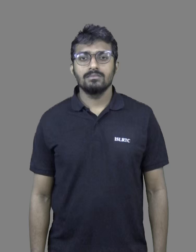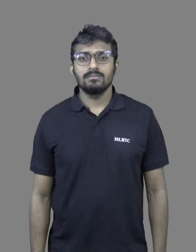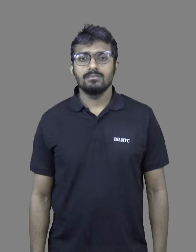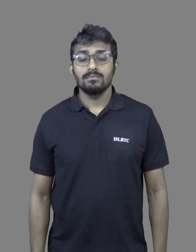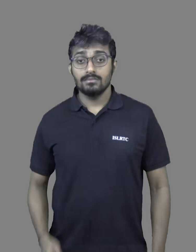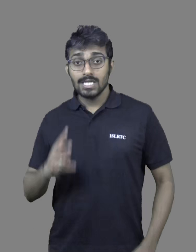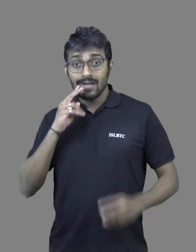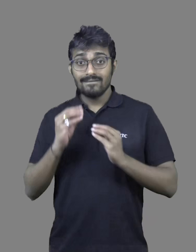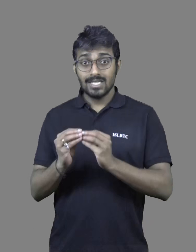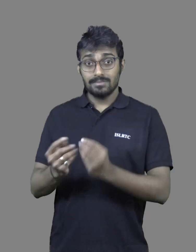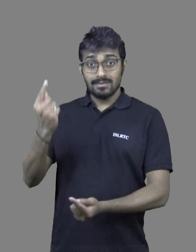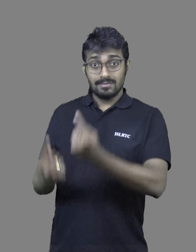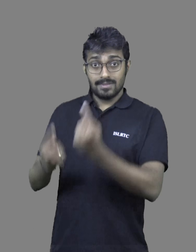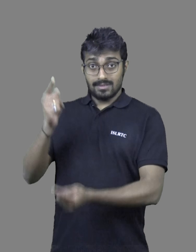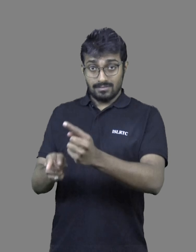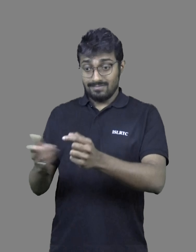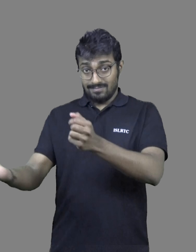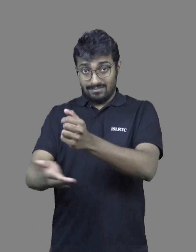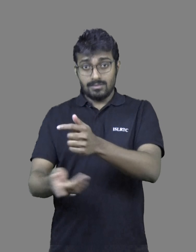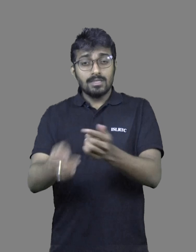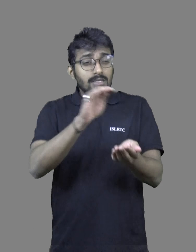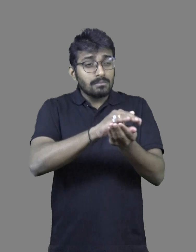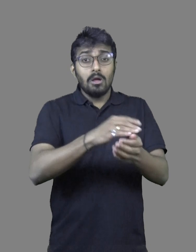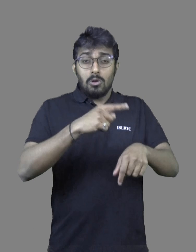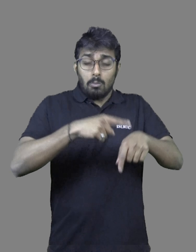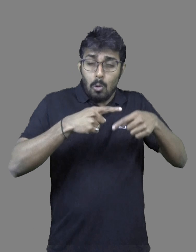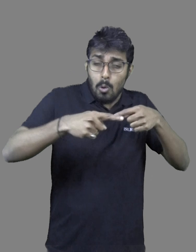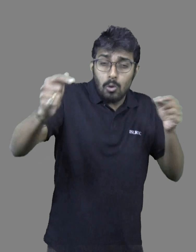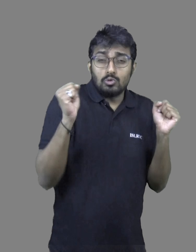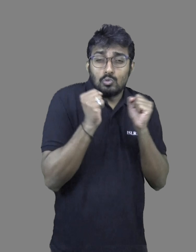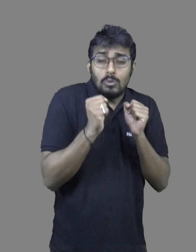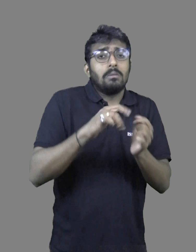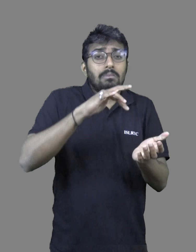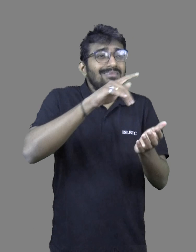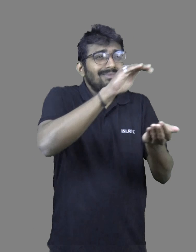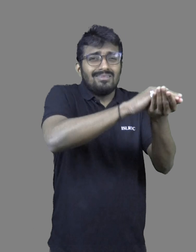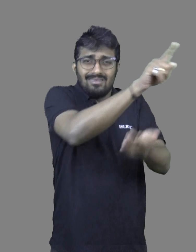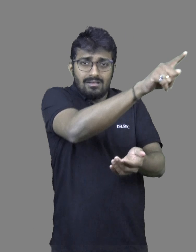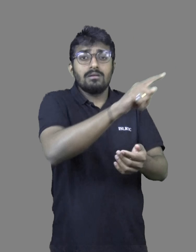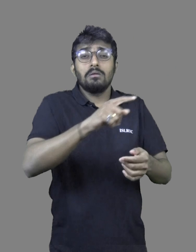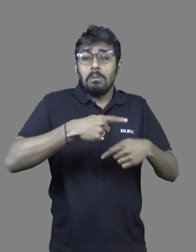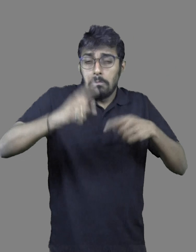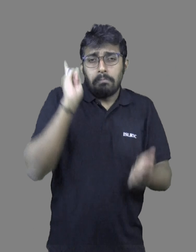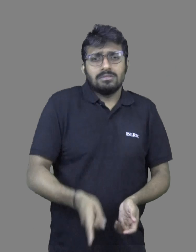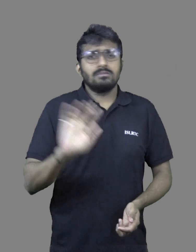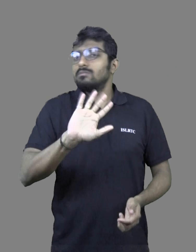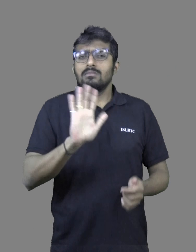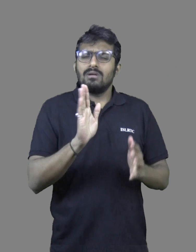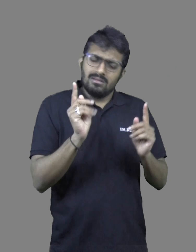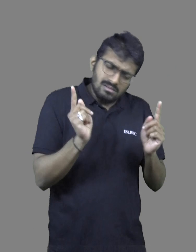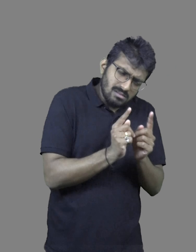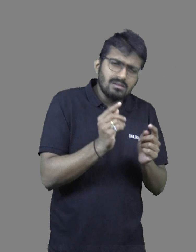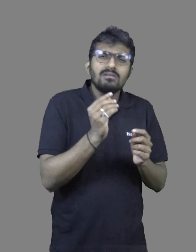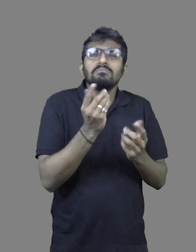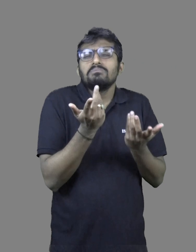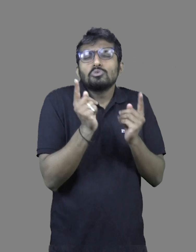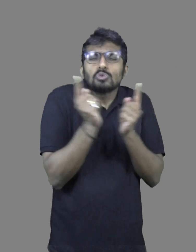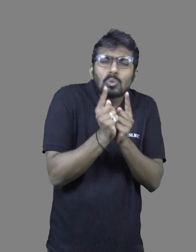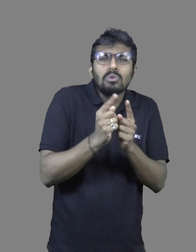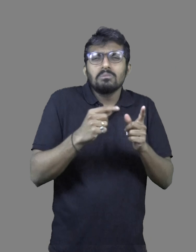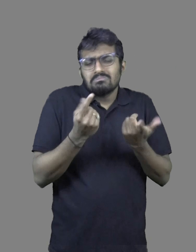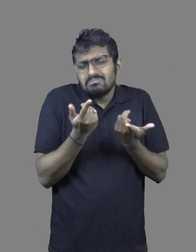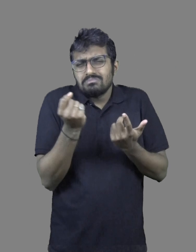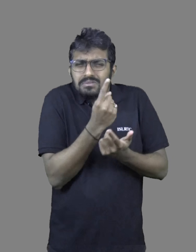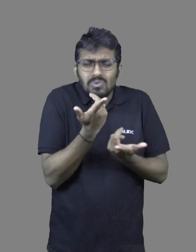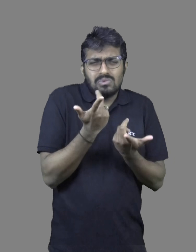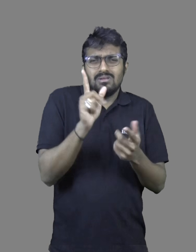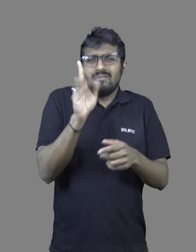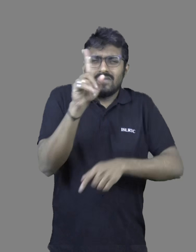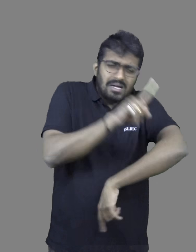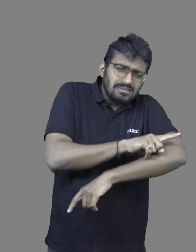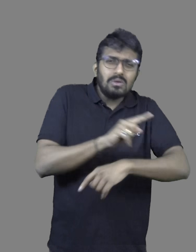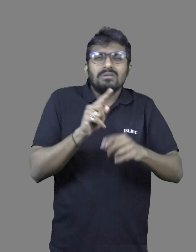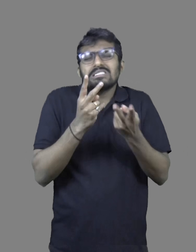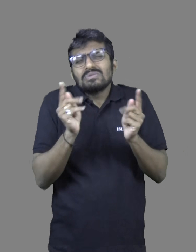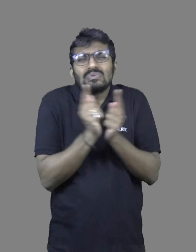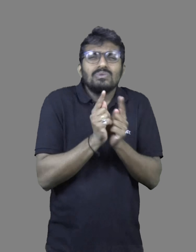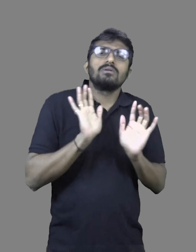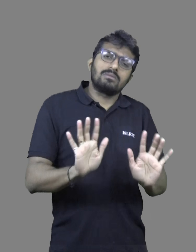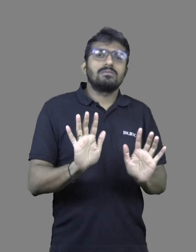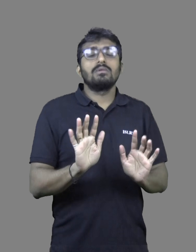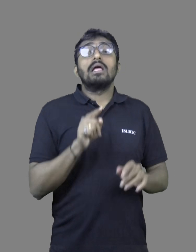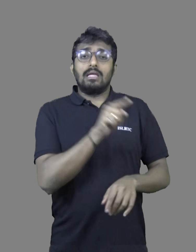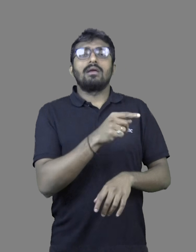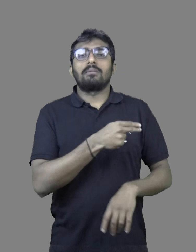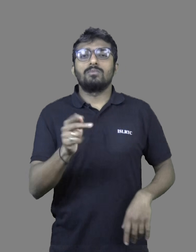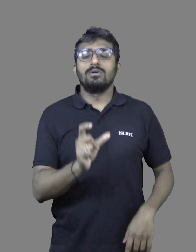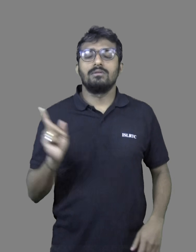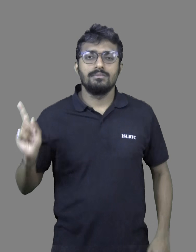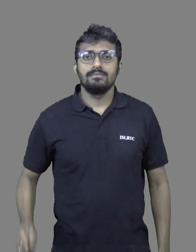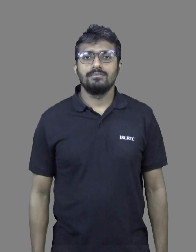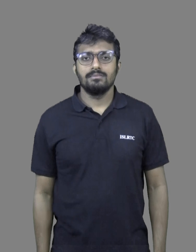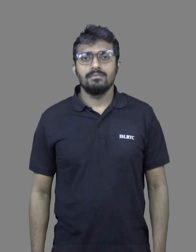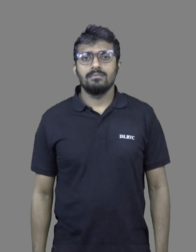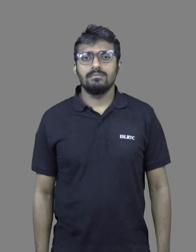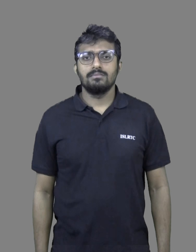Temporary Preservation